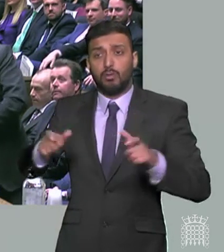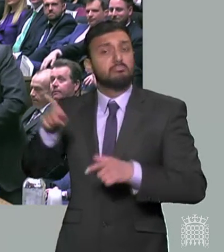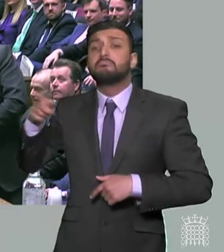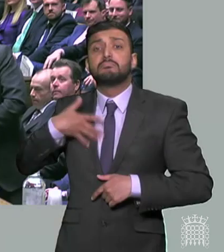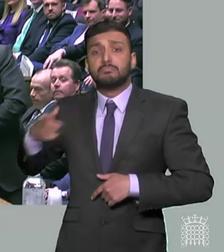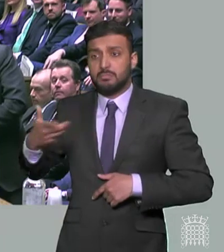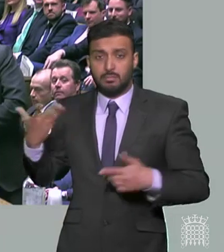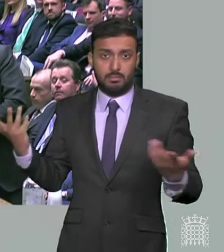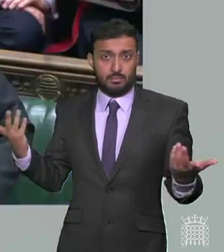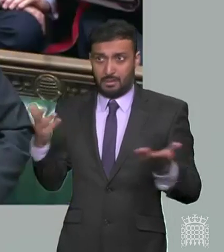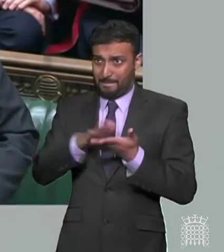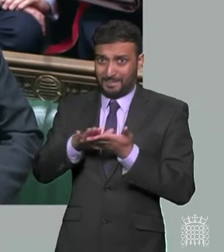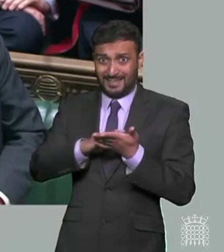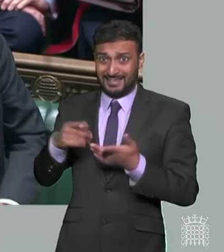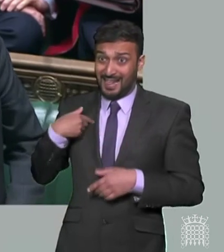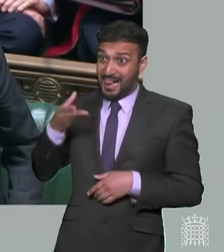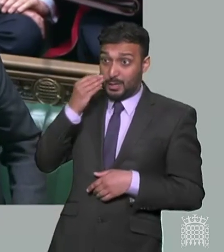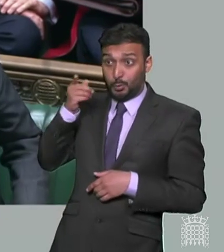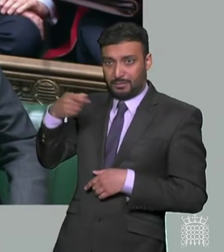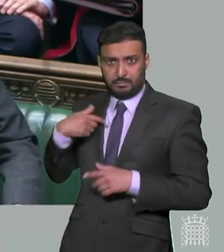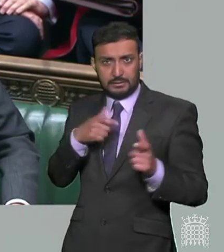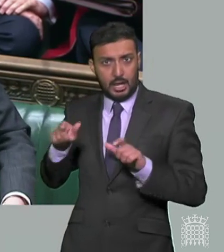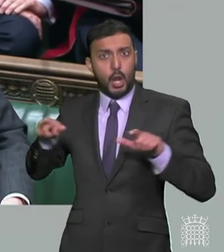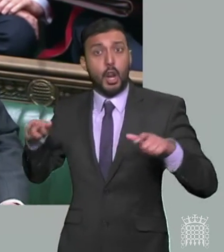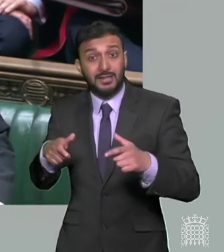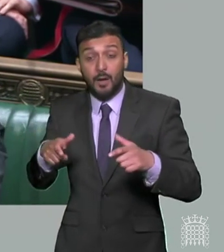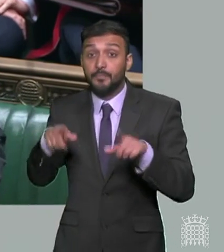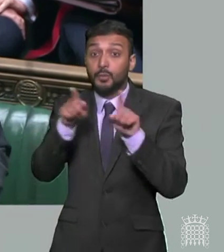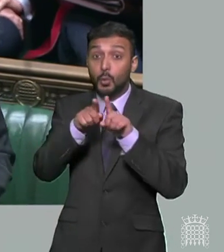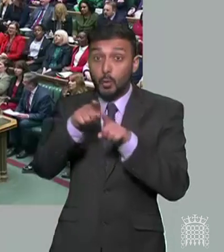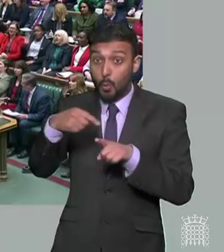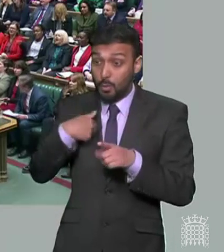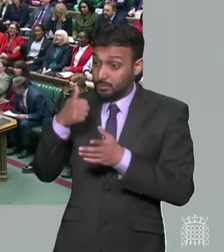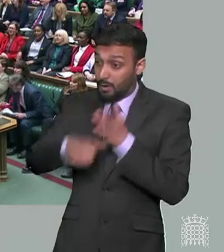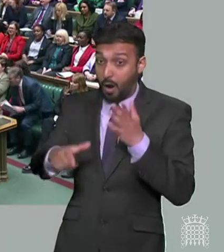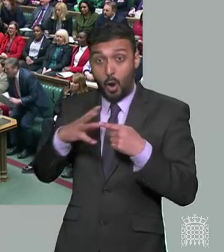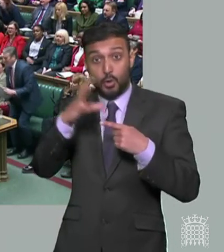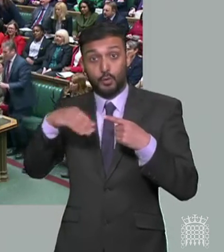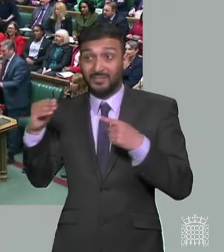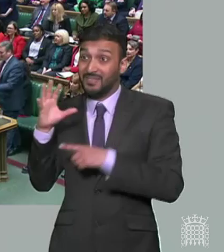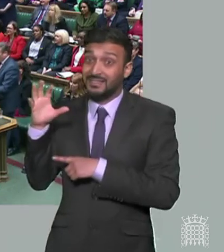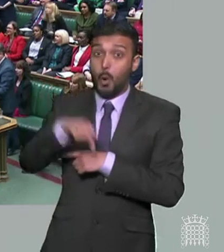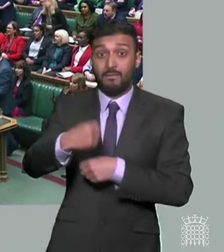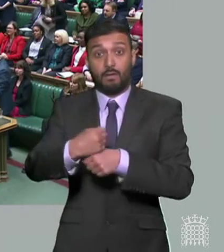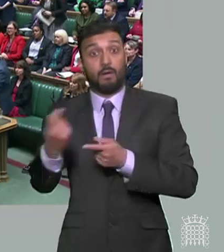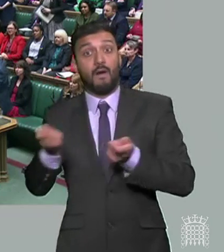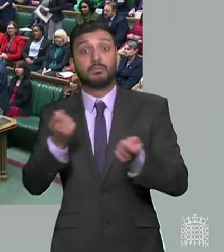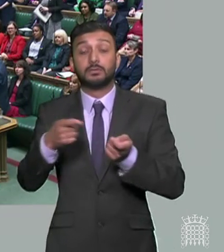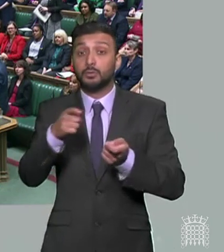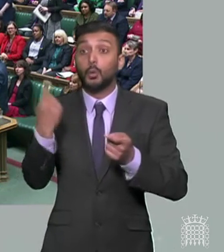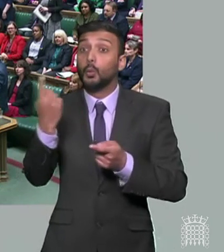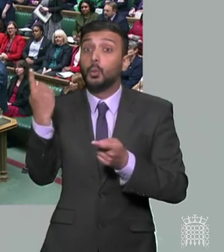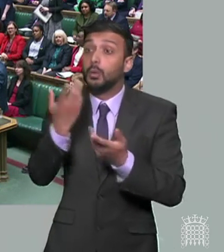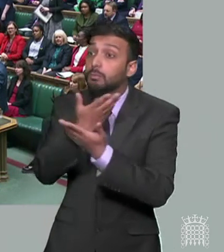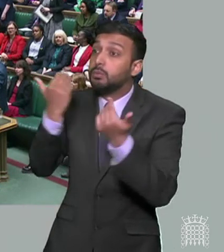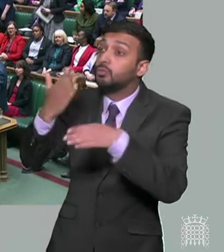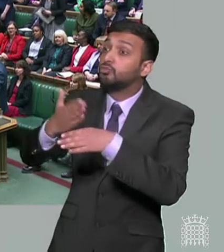Never forget that no Labour Government have left office with unemployment lower than when they came in.